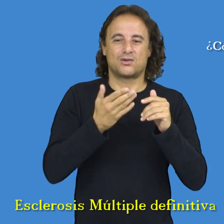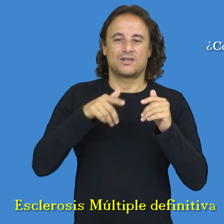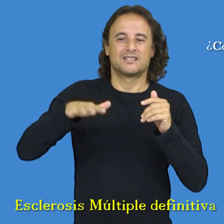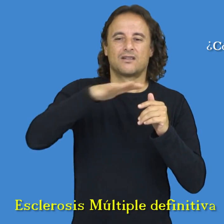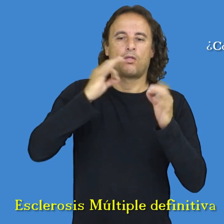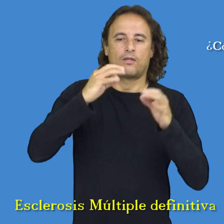dónde